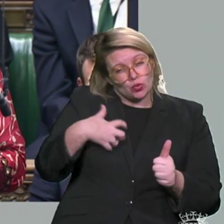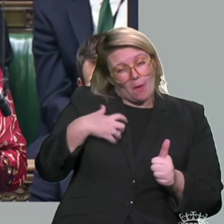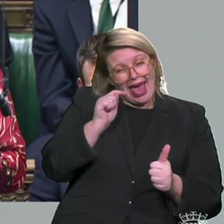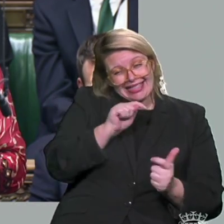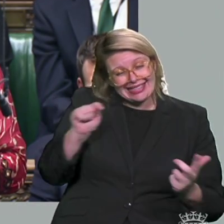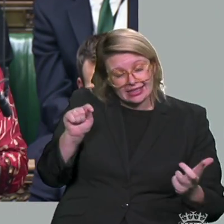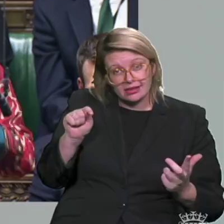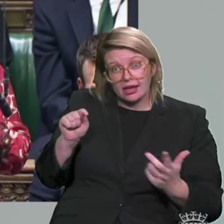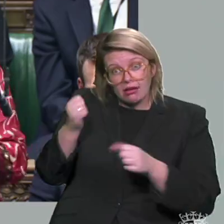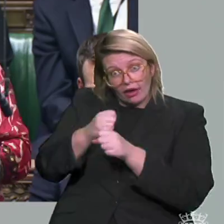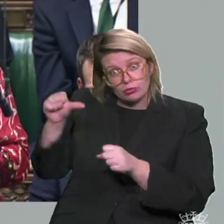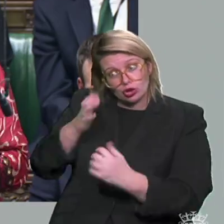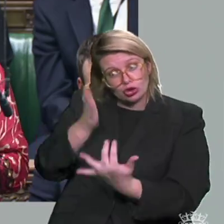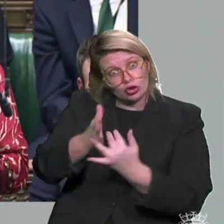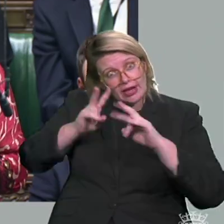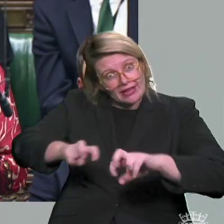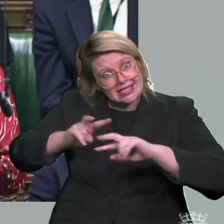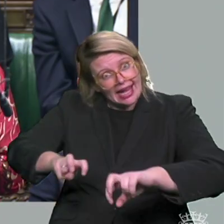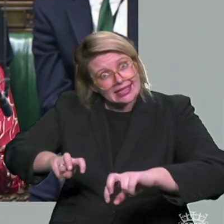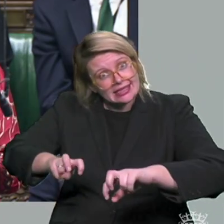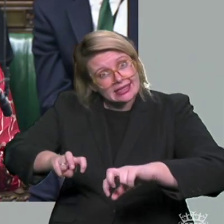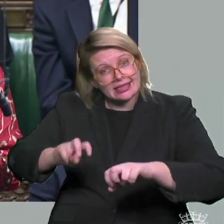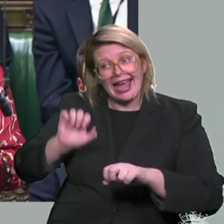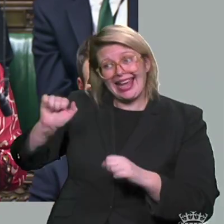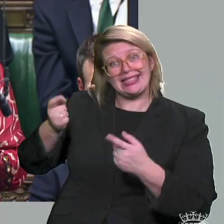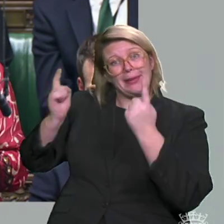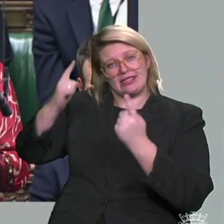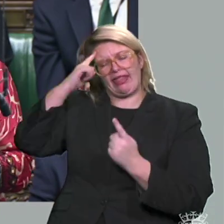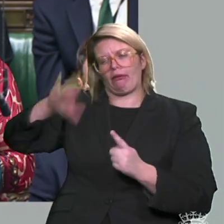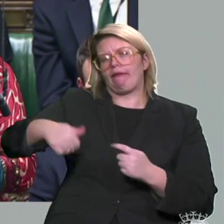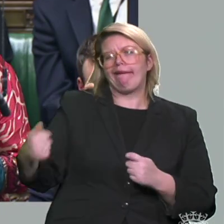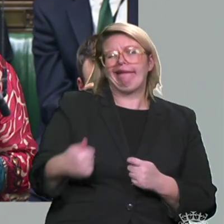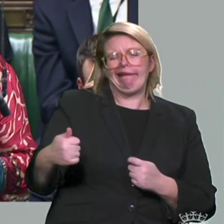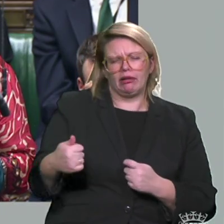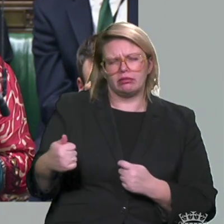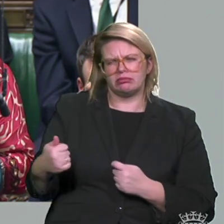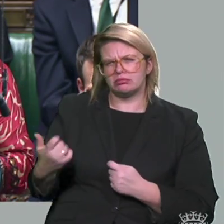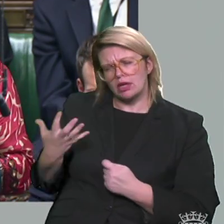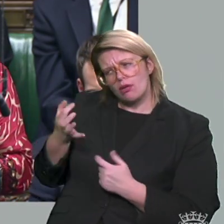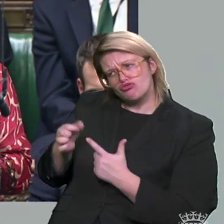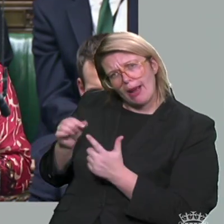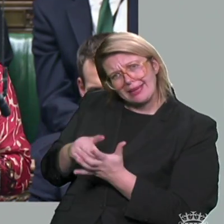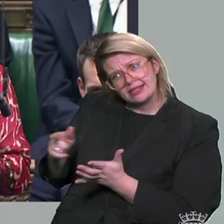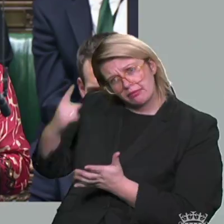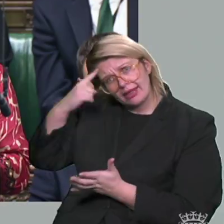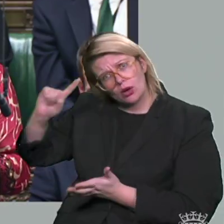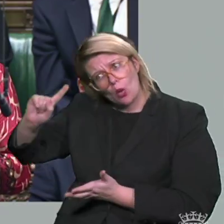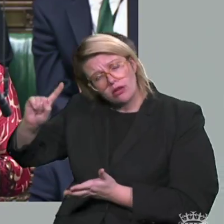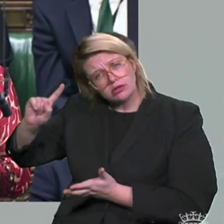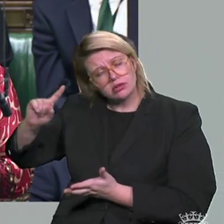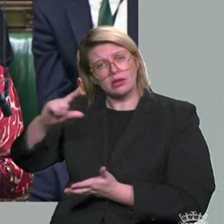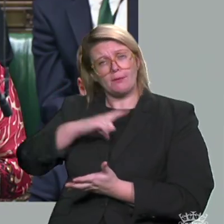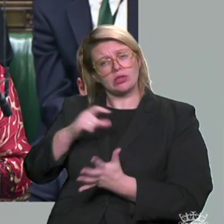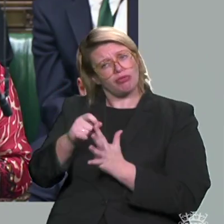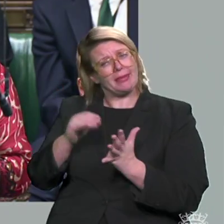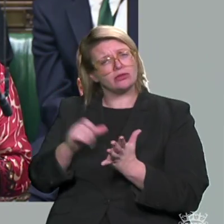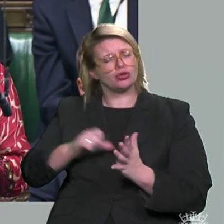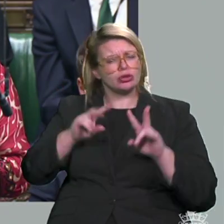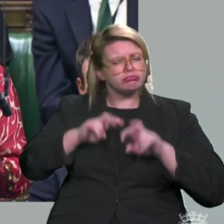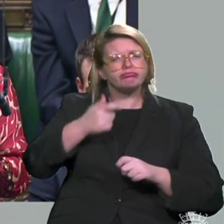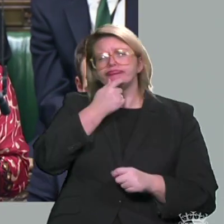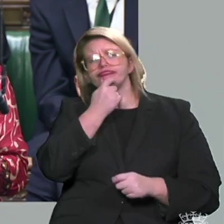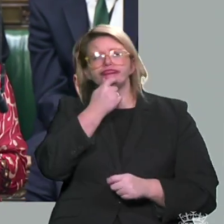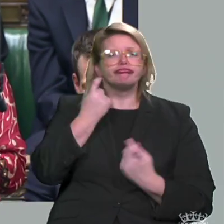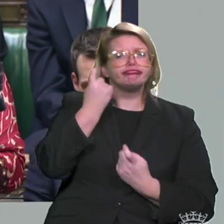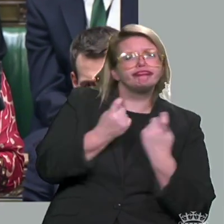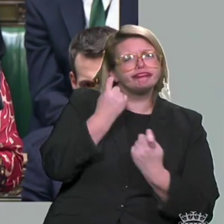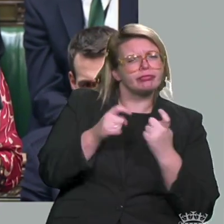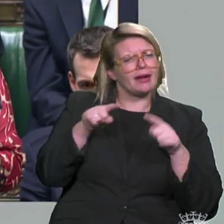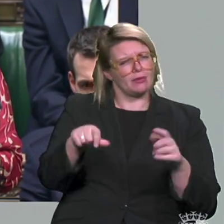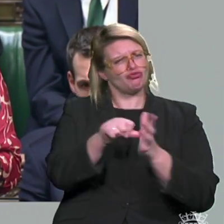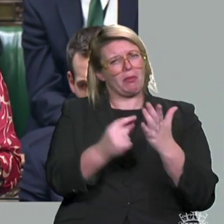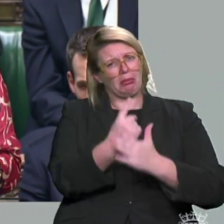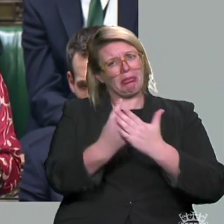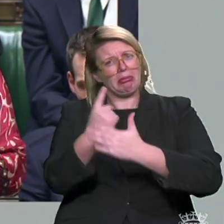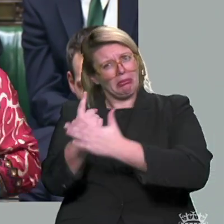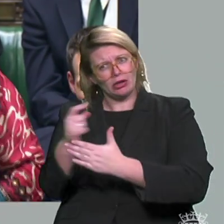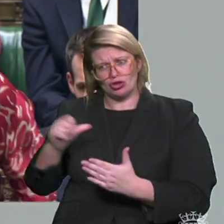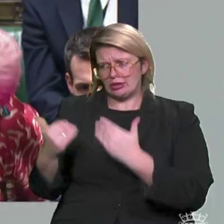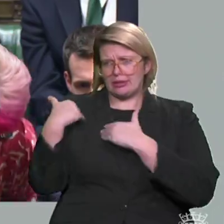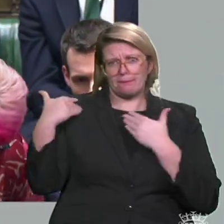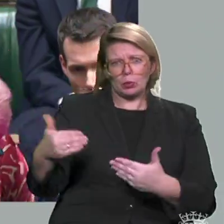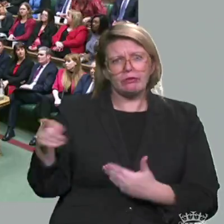His Ministers in the Department for Business, Energy and Industrial Strategy think not, but I am sure the Prime Minister would want the general public to believe that he at least is interested enough in this problem to take action.